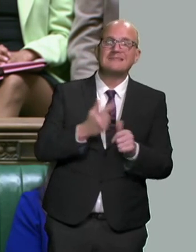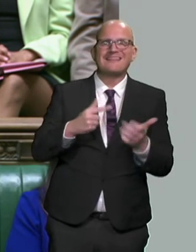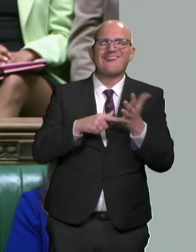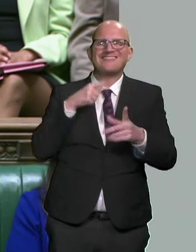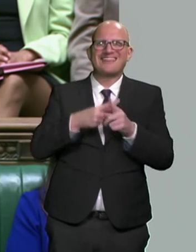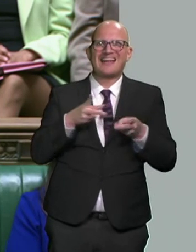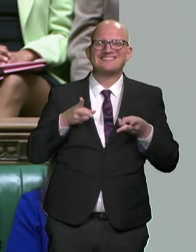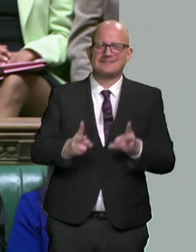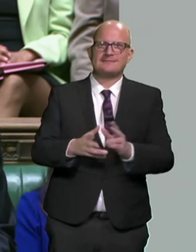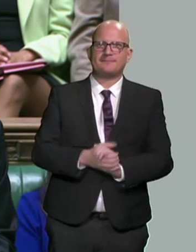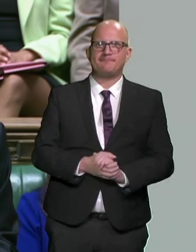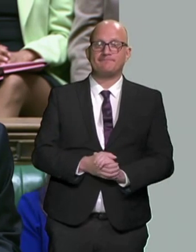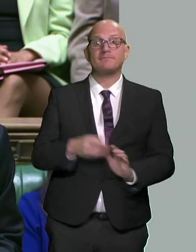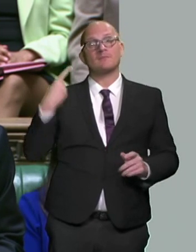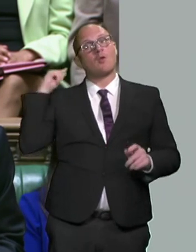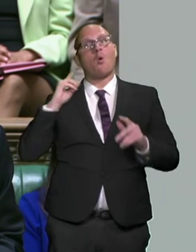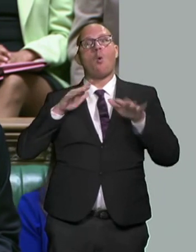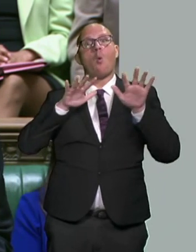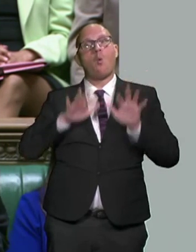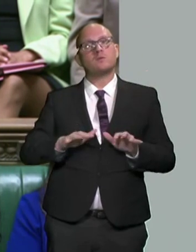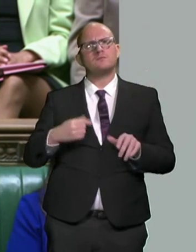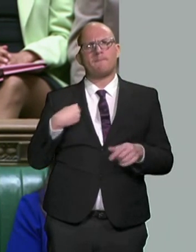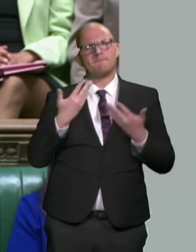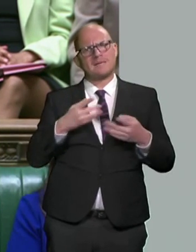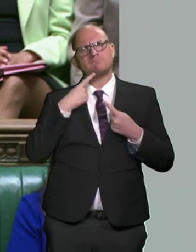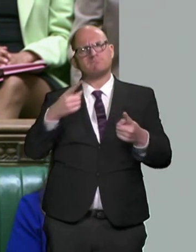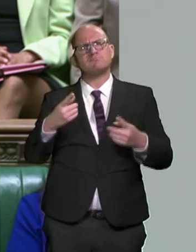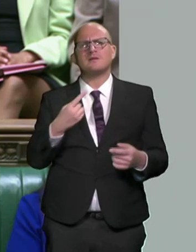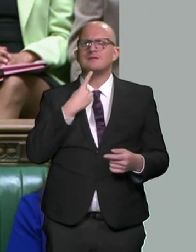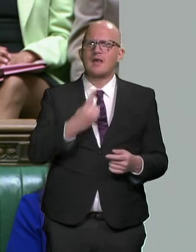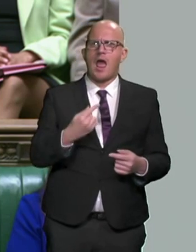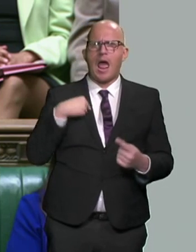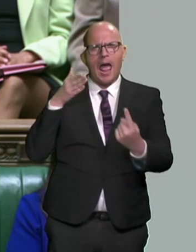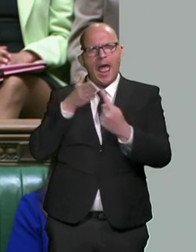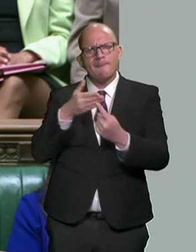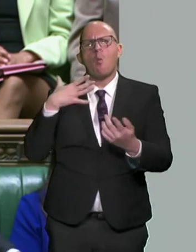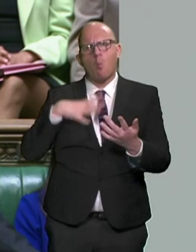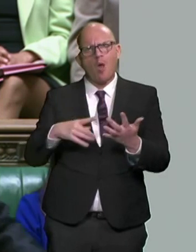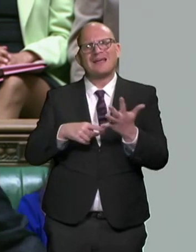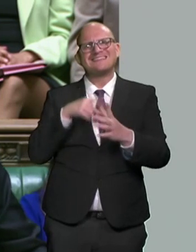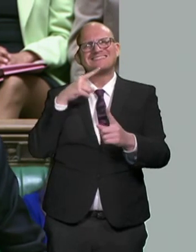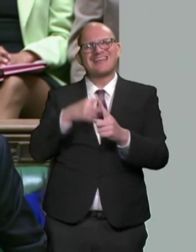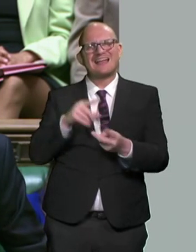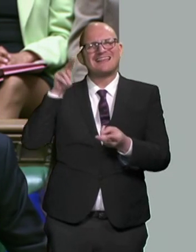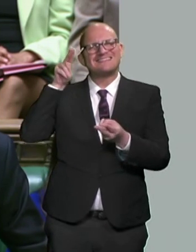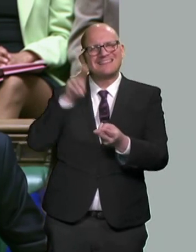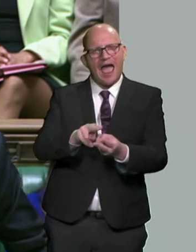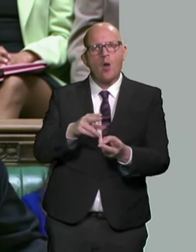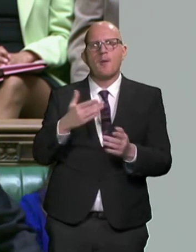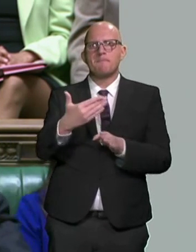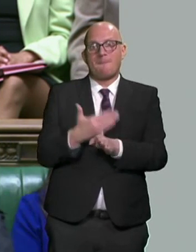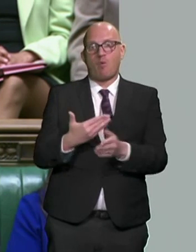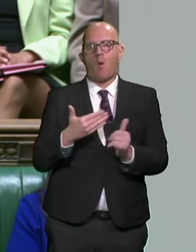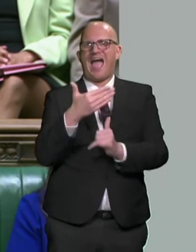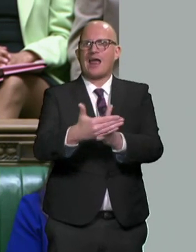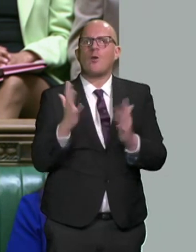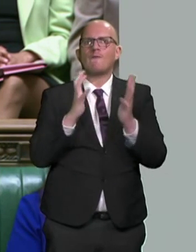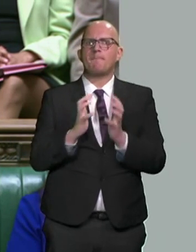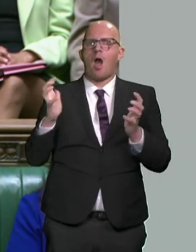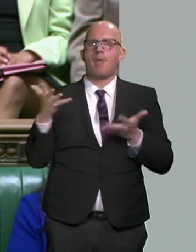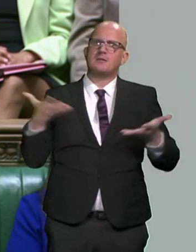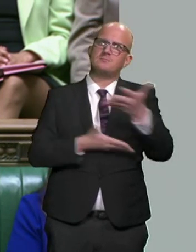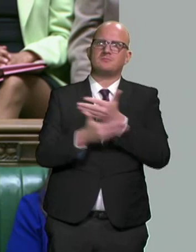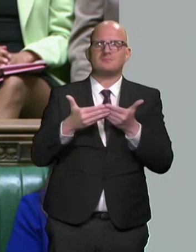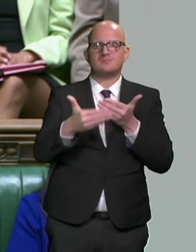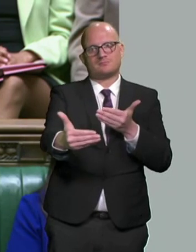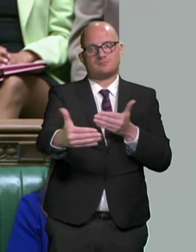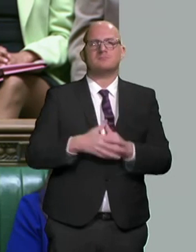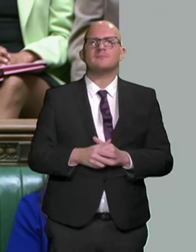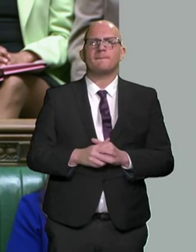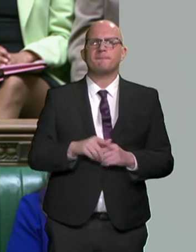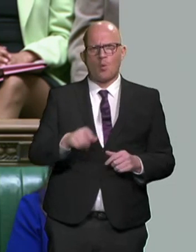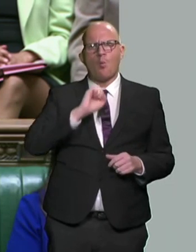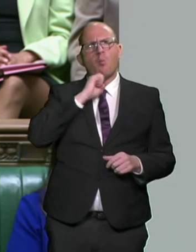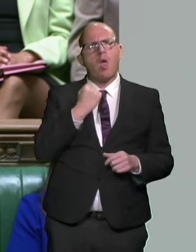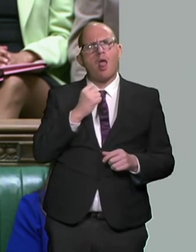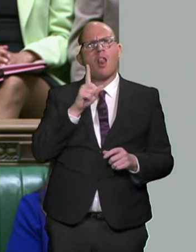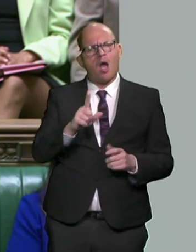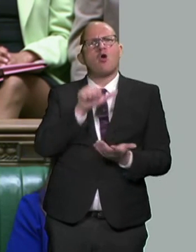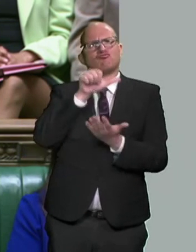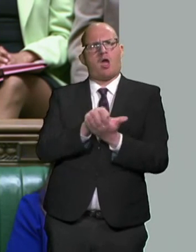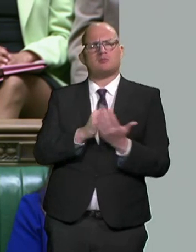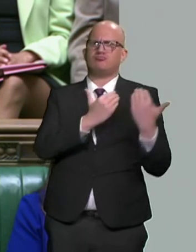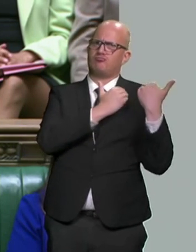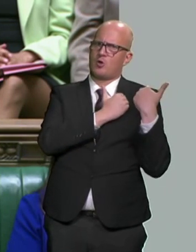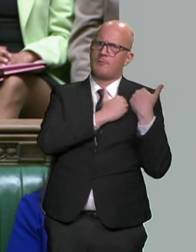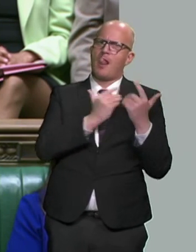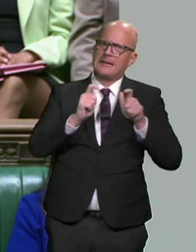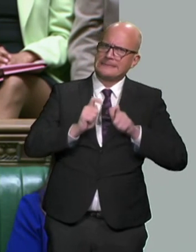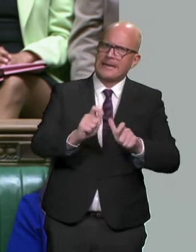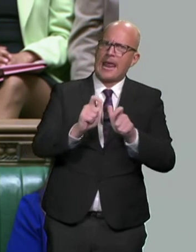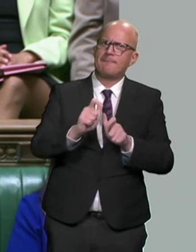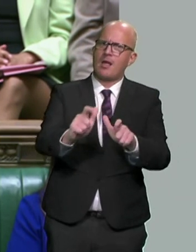I told the House last autumn that my overarching ambition was to reduce taxes by the end of this Parliament, and we will do so in a way that is responsible and sustainable.